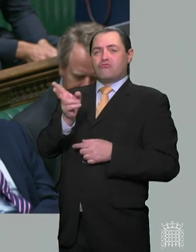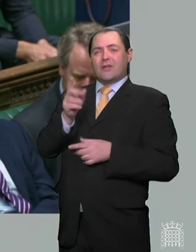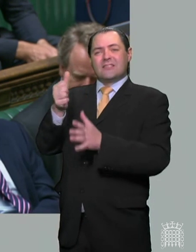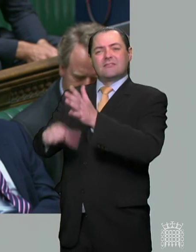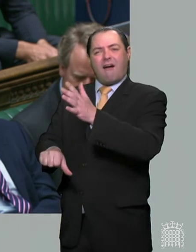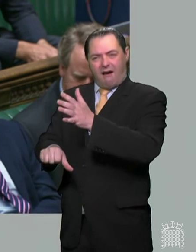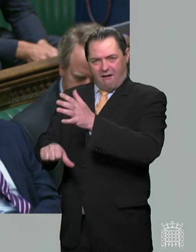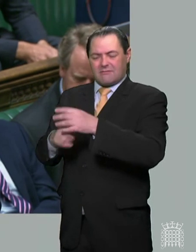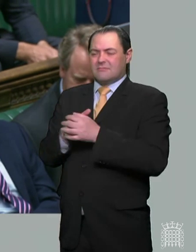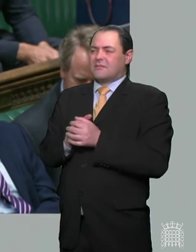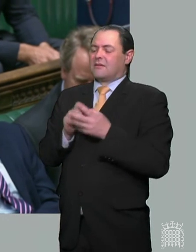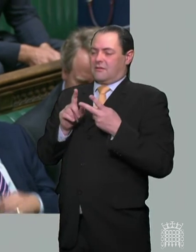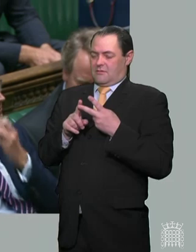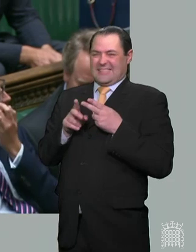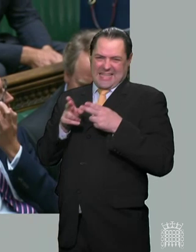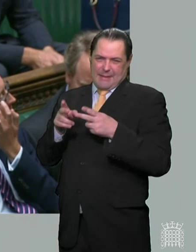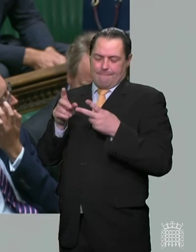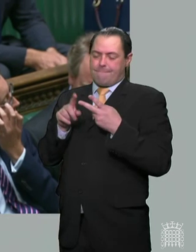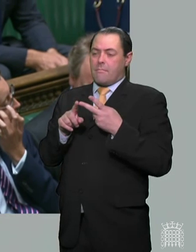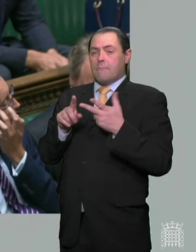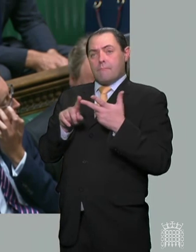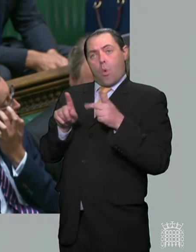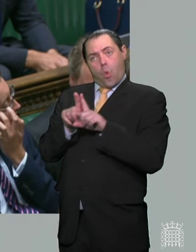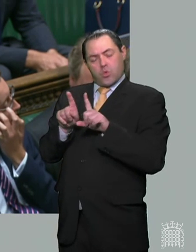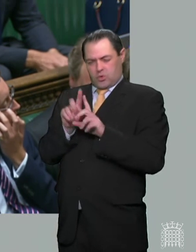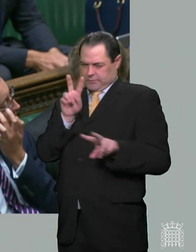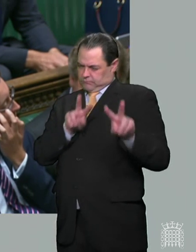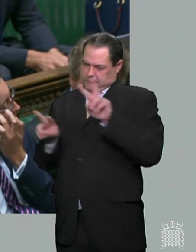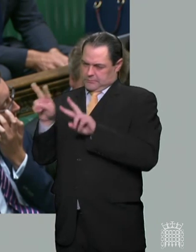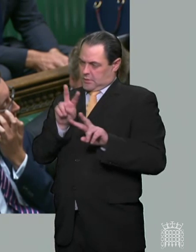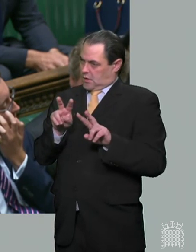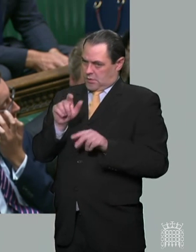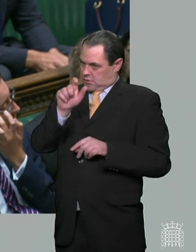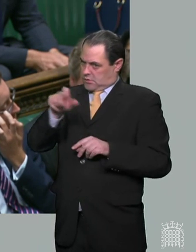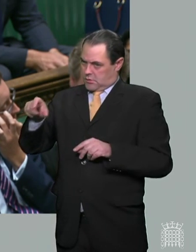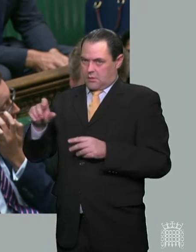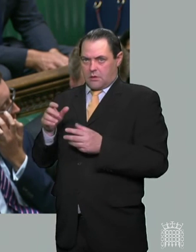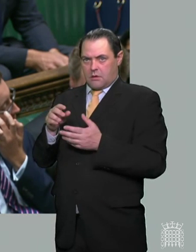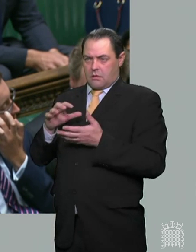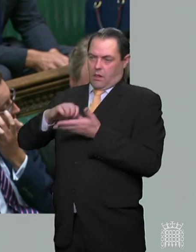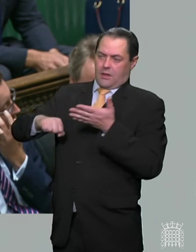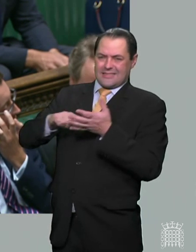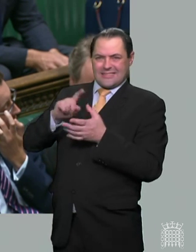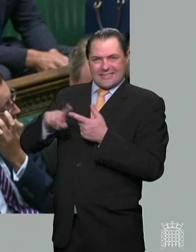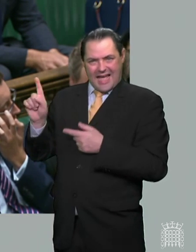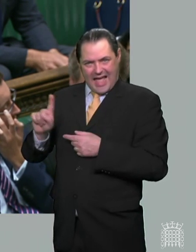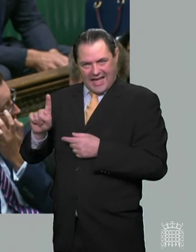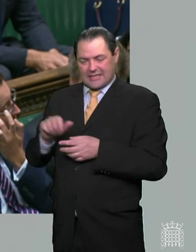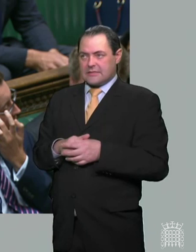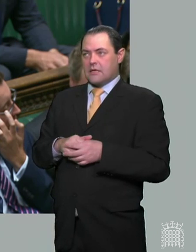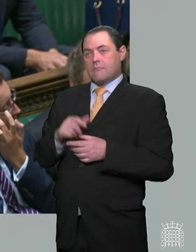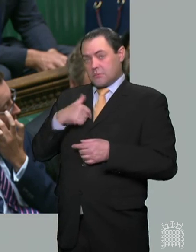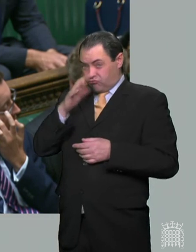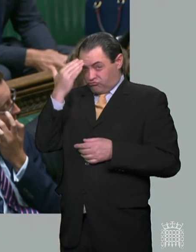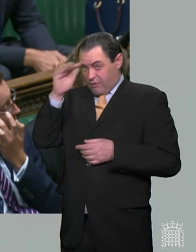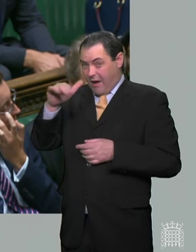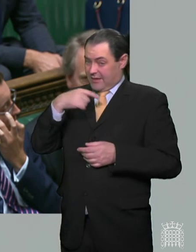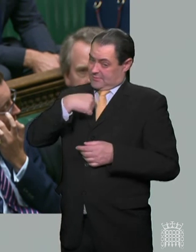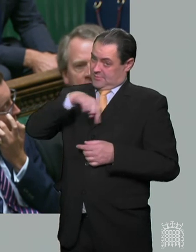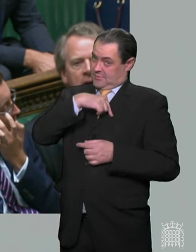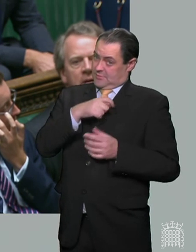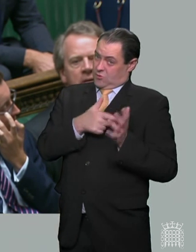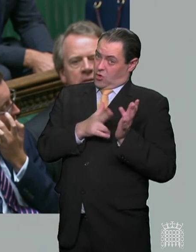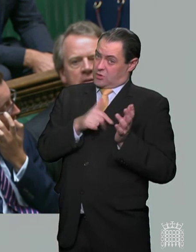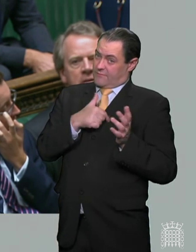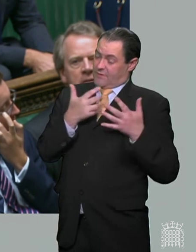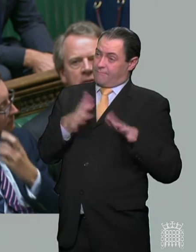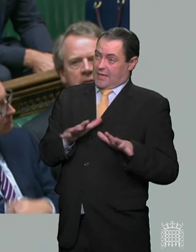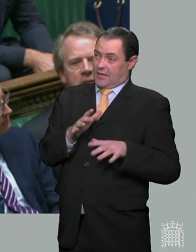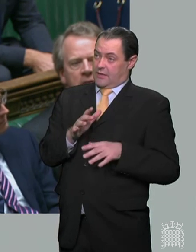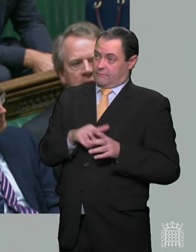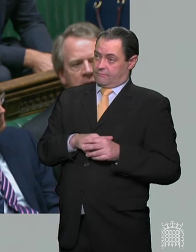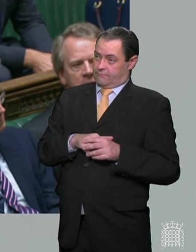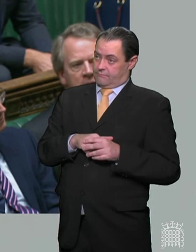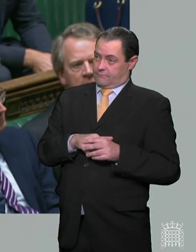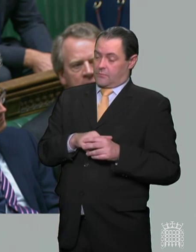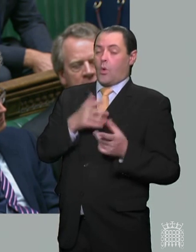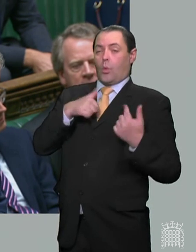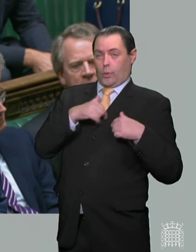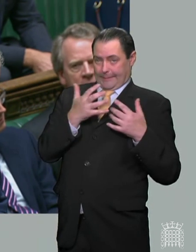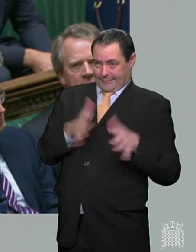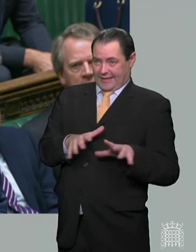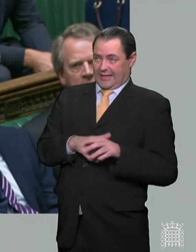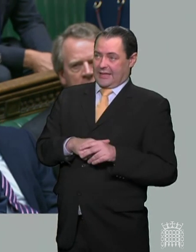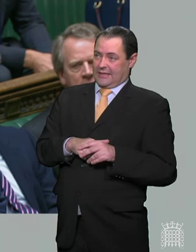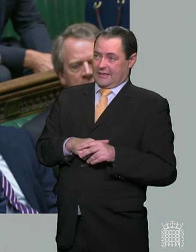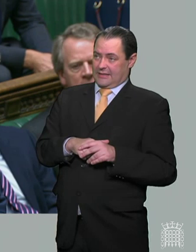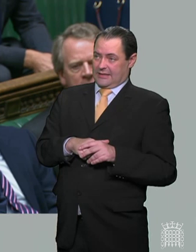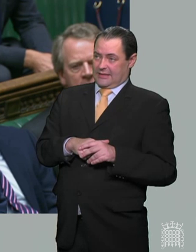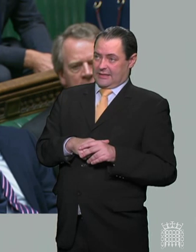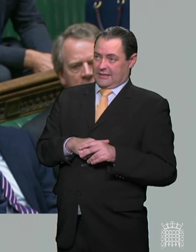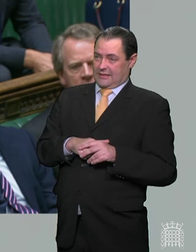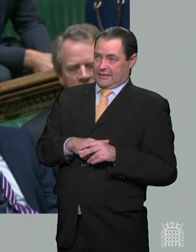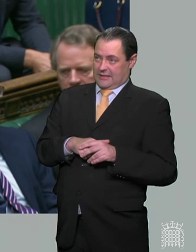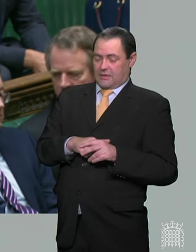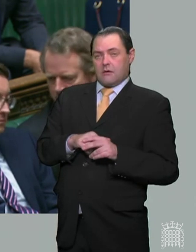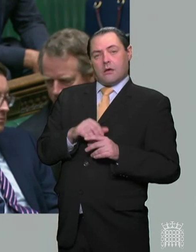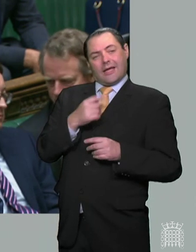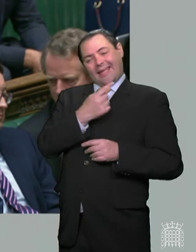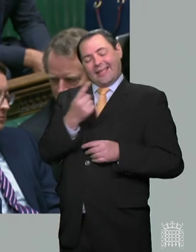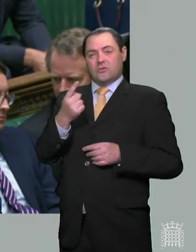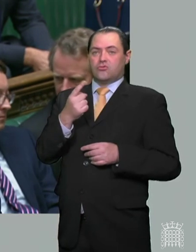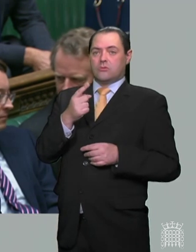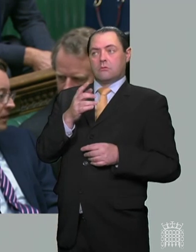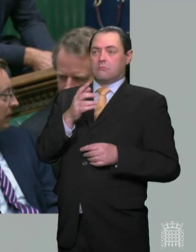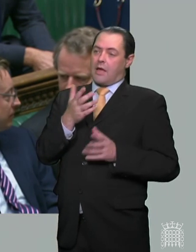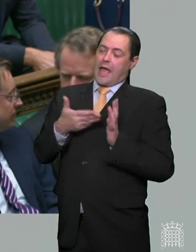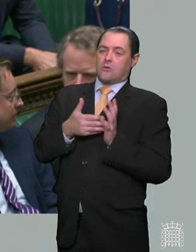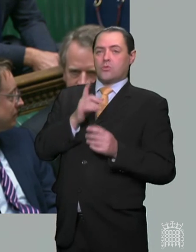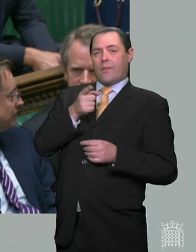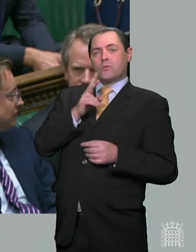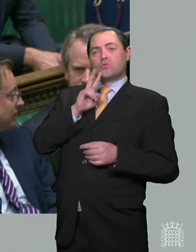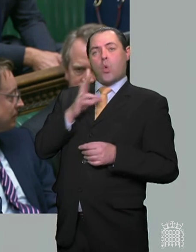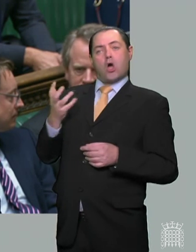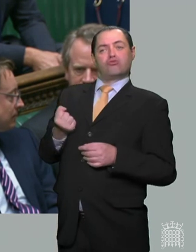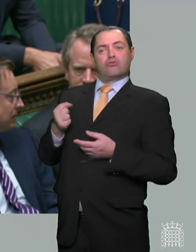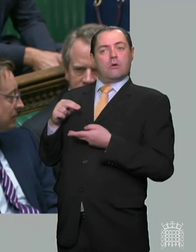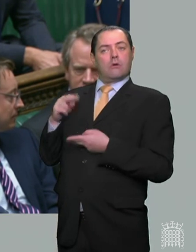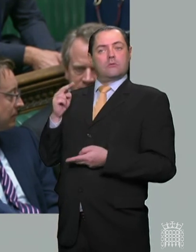Of course we look at the tax burden, but I would just remind the honourable Lady that we are the ones who have taken— We are the ones who have saved the average worker £1,200 every year.